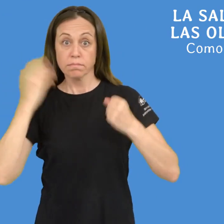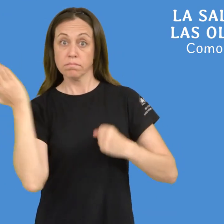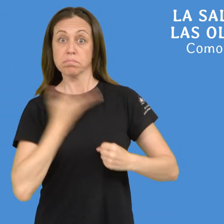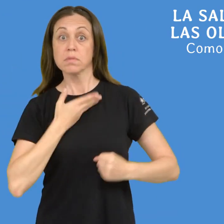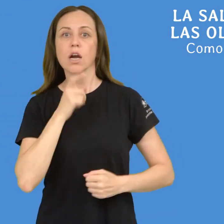afectar